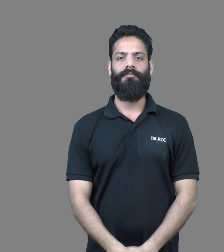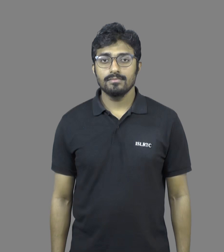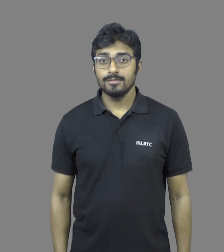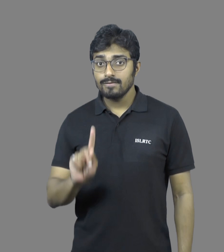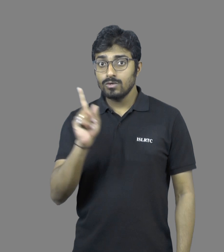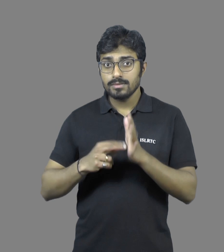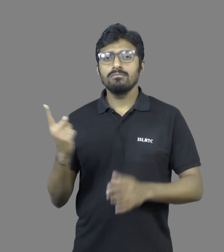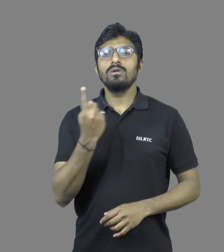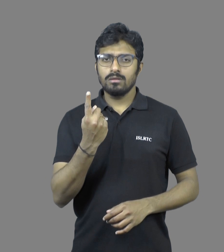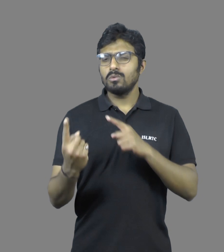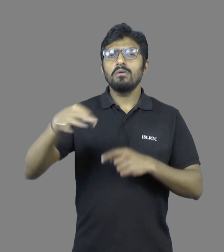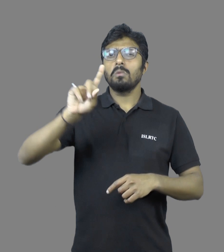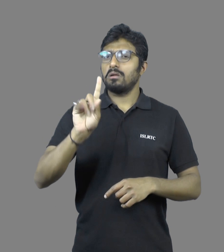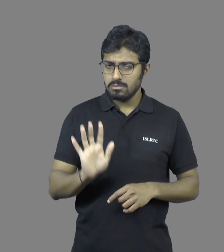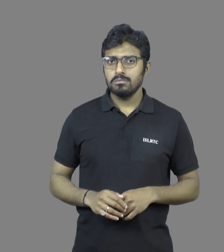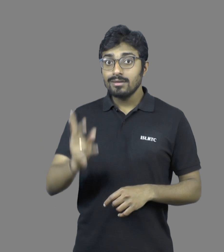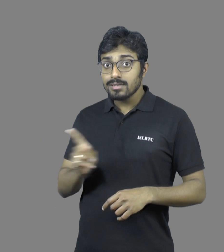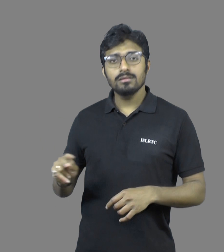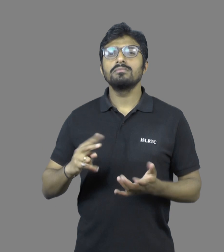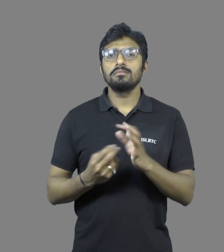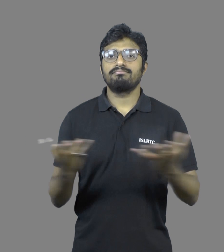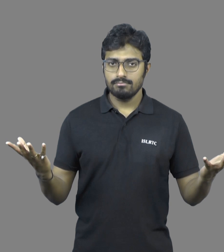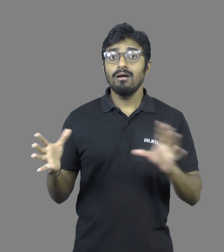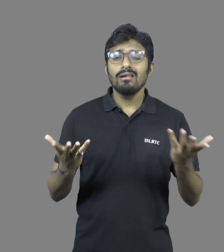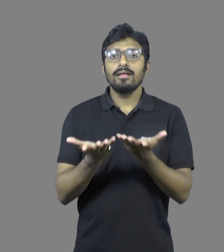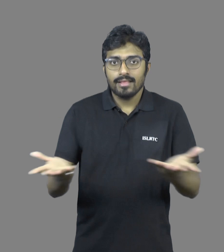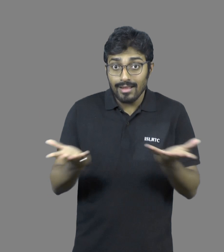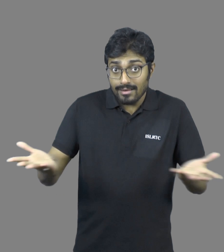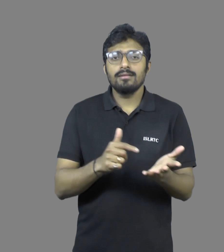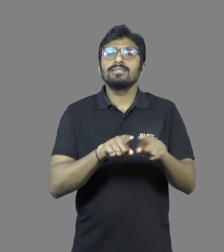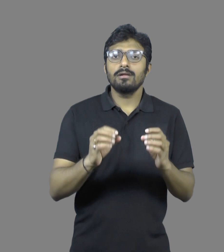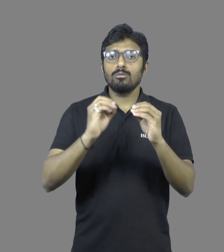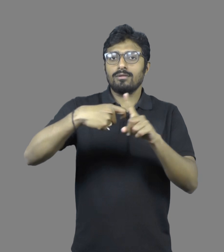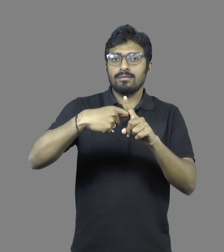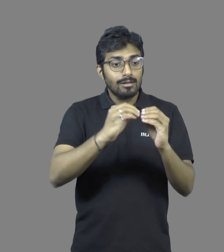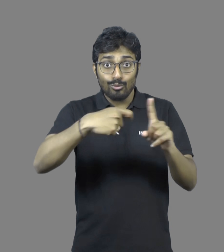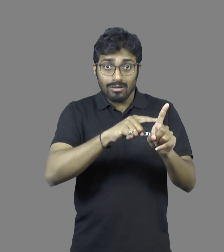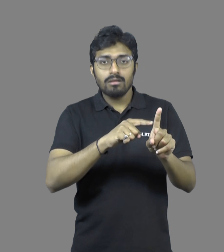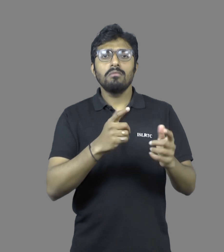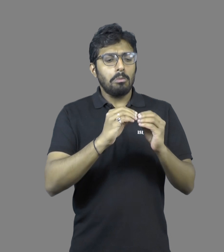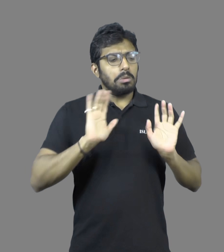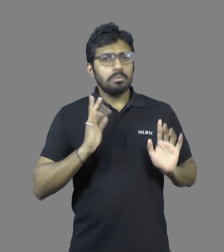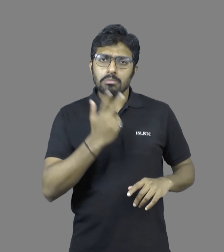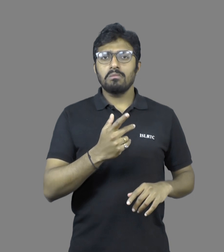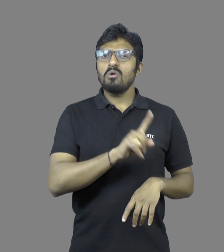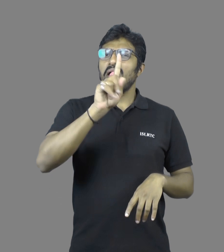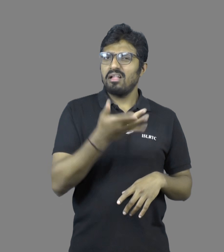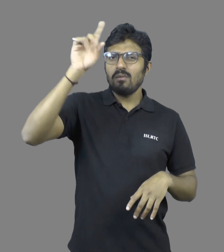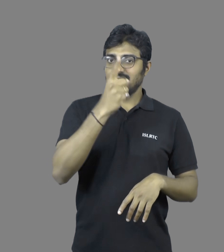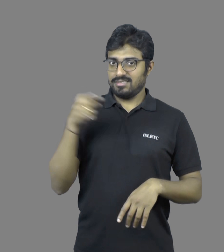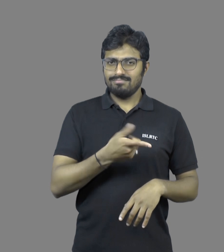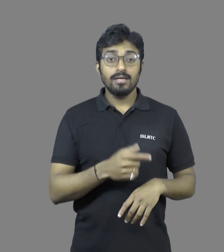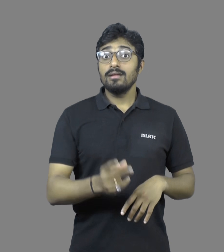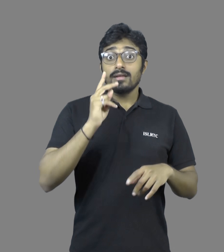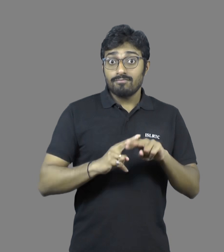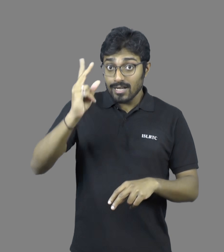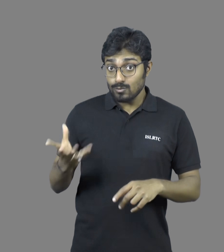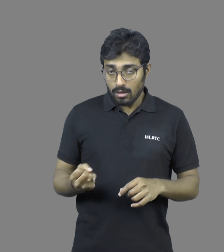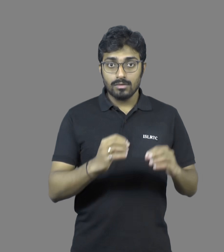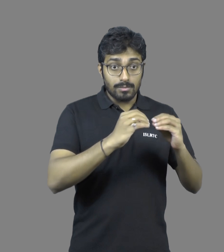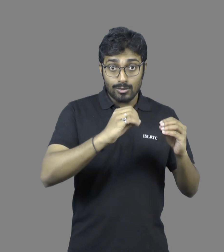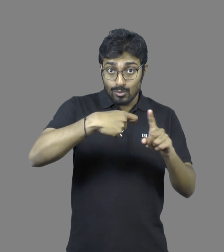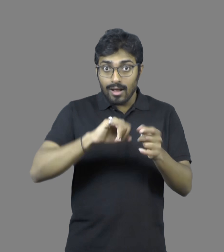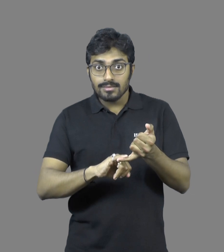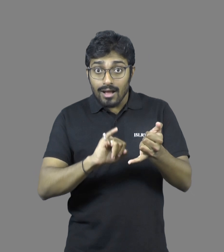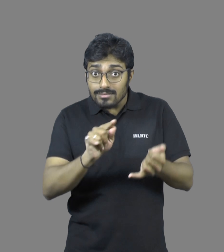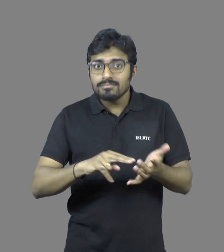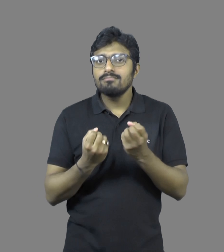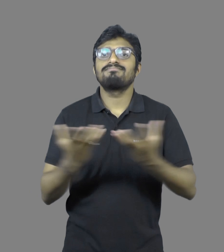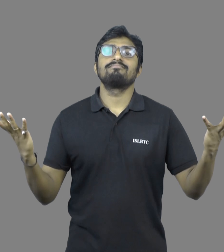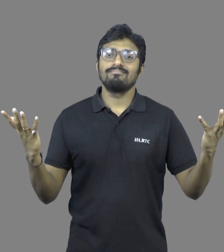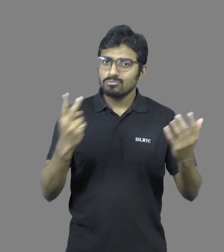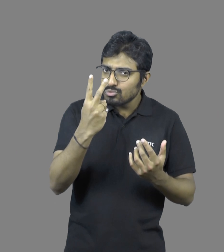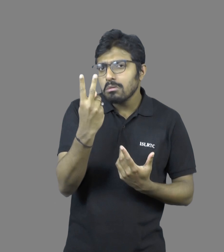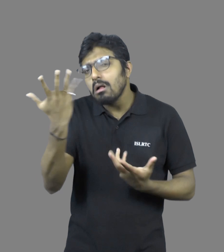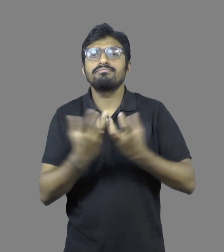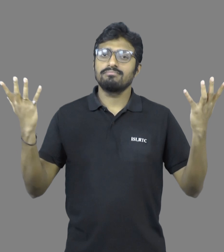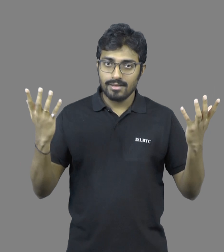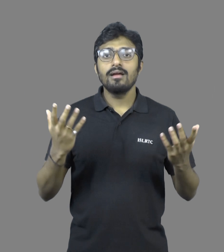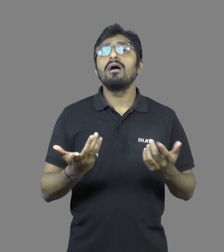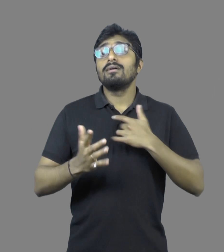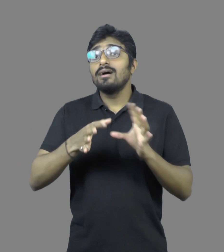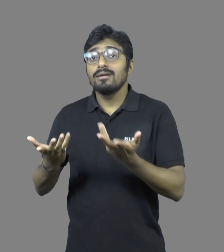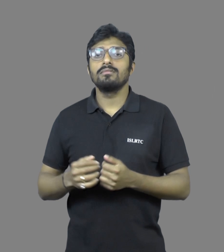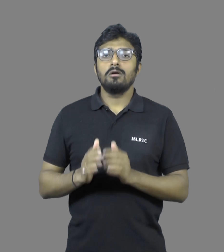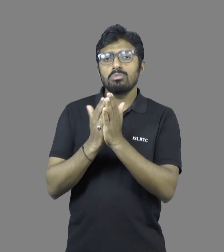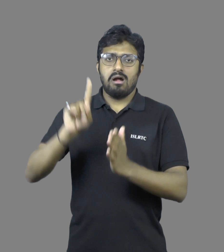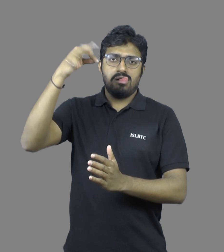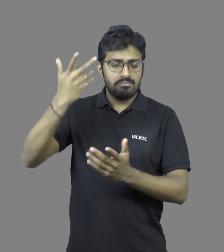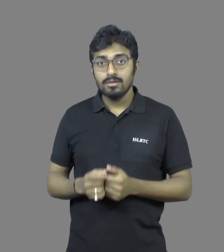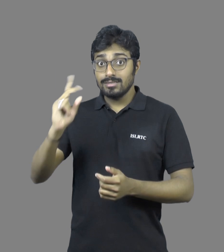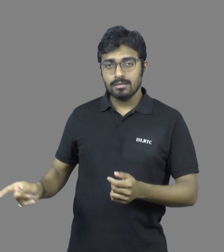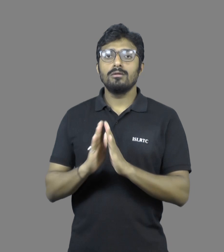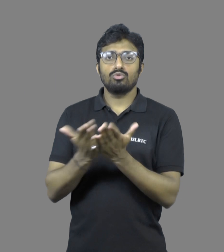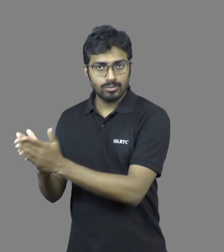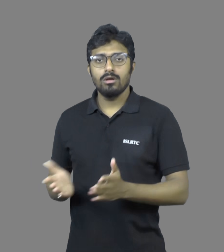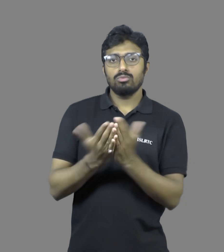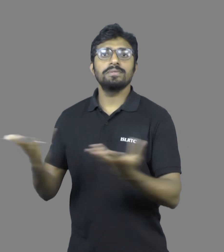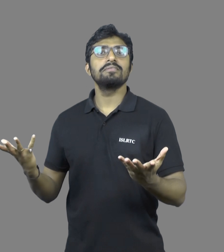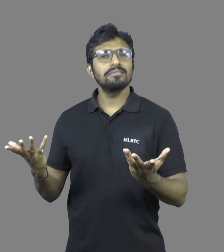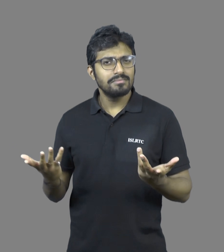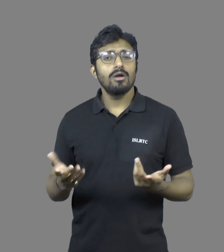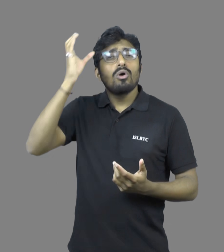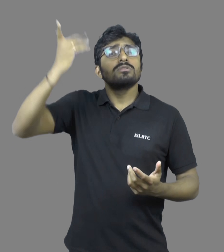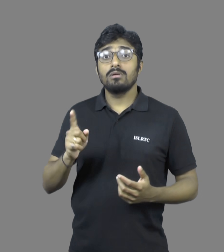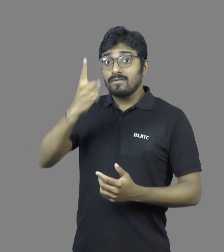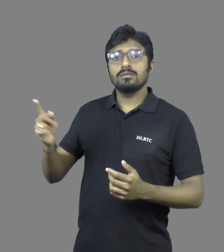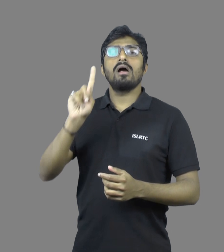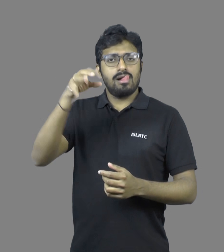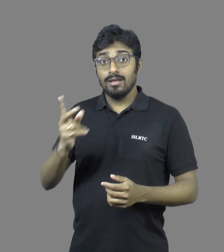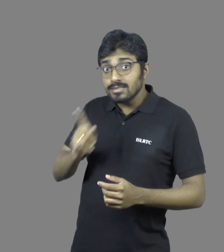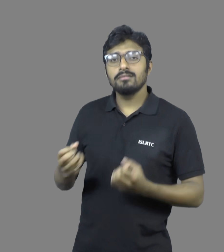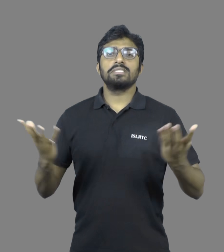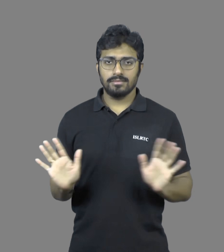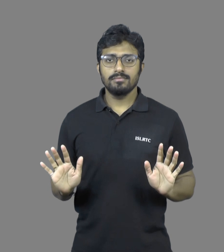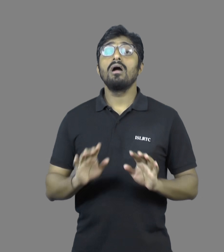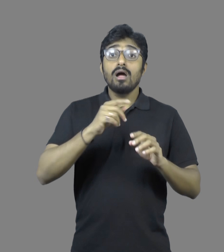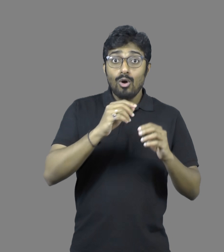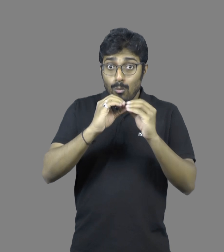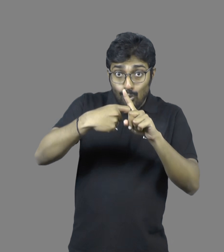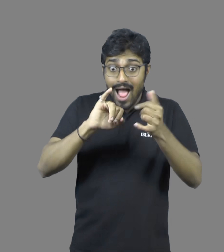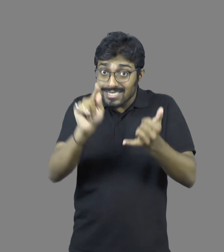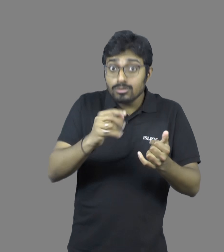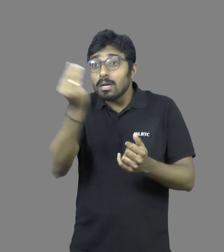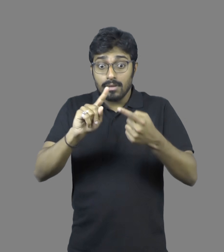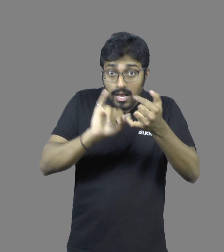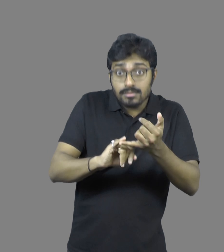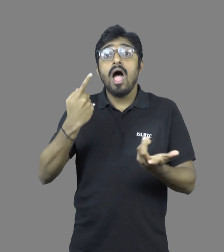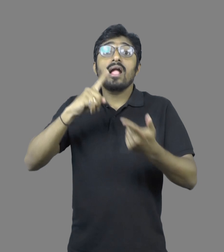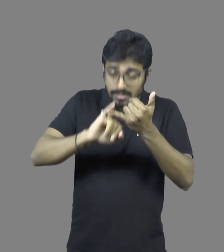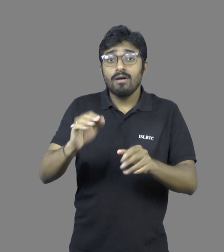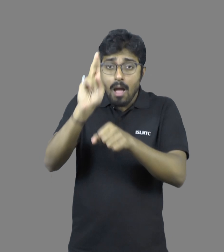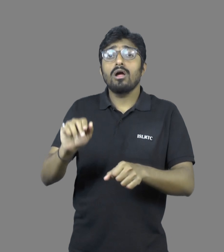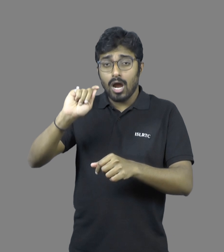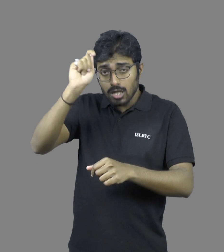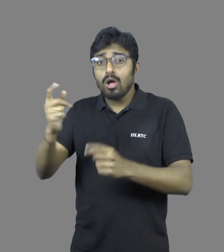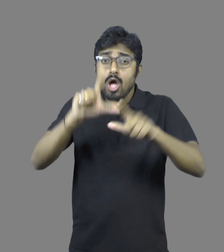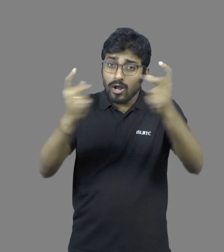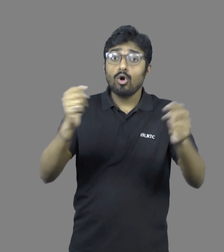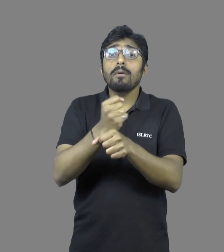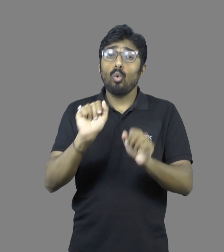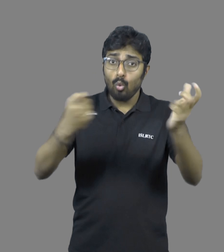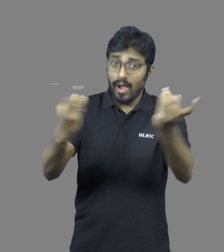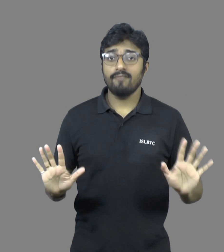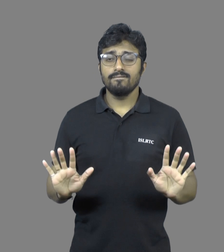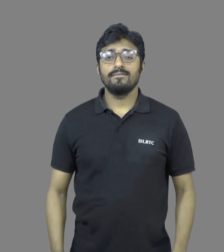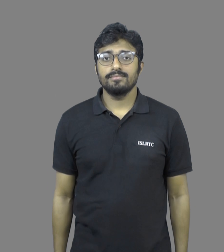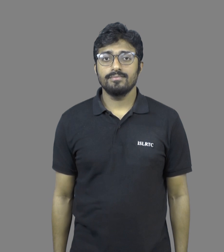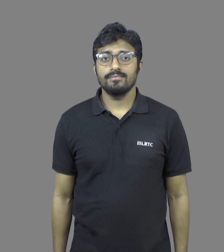Singular Plural